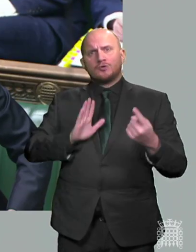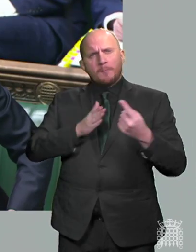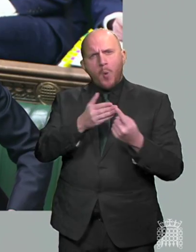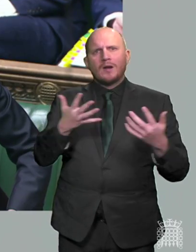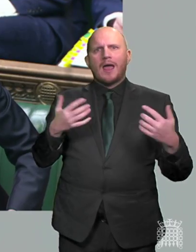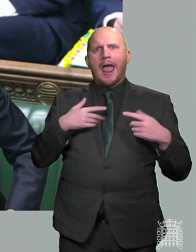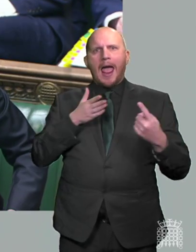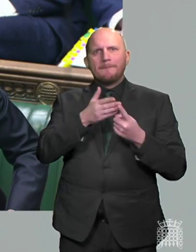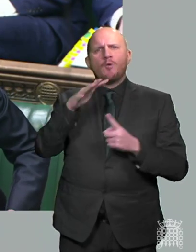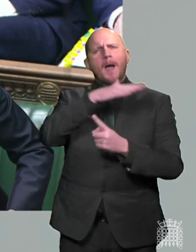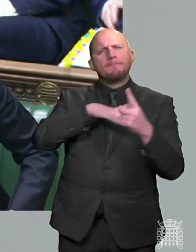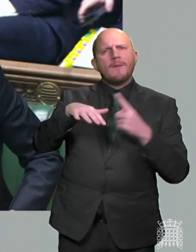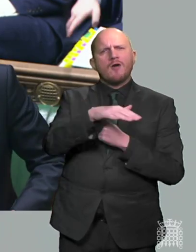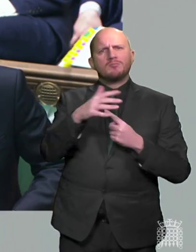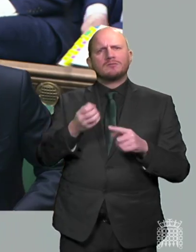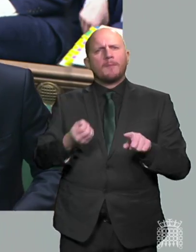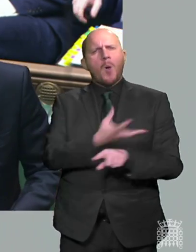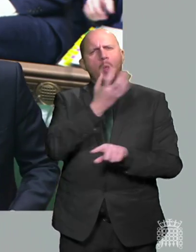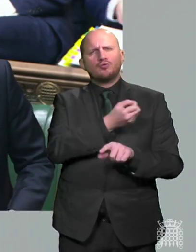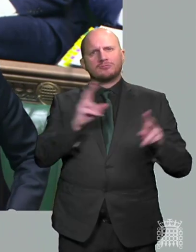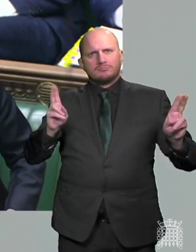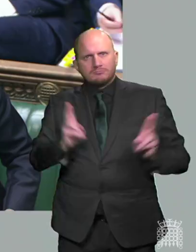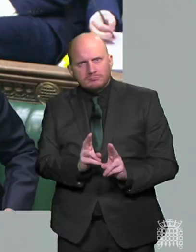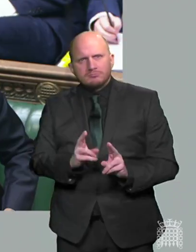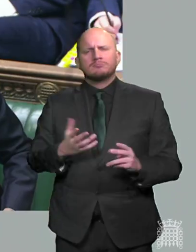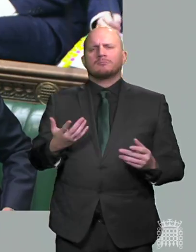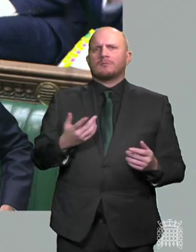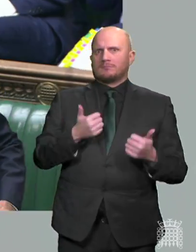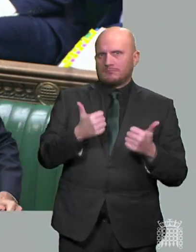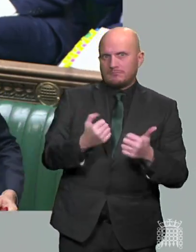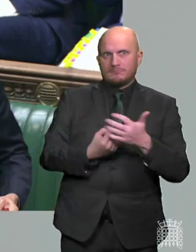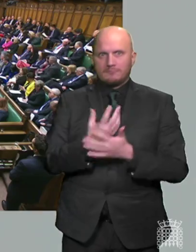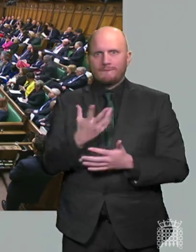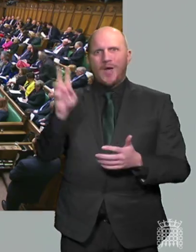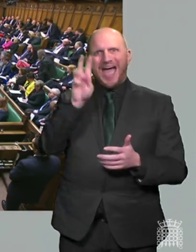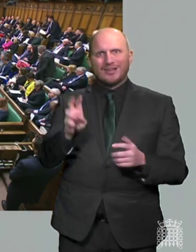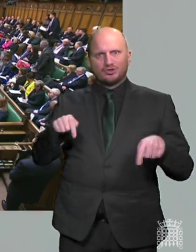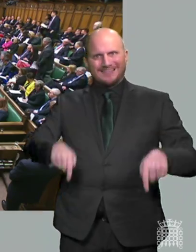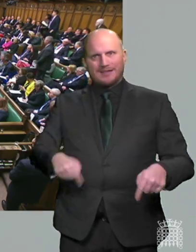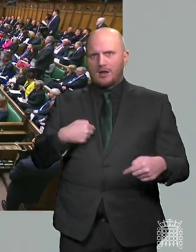I look forward to getting updates and to working with my honourable Friend to see this fantastic new technology come to life.